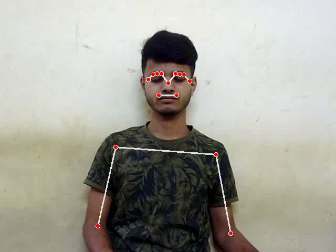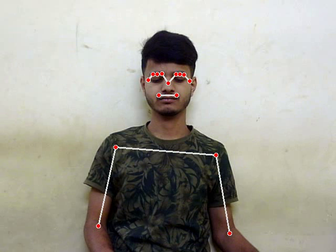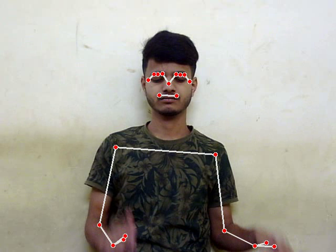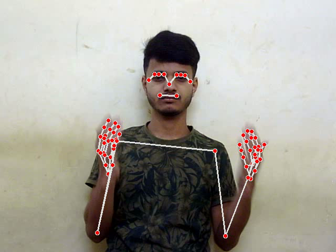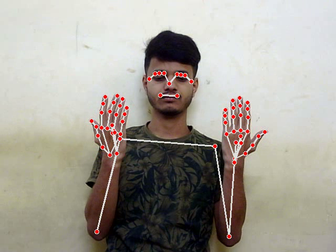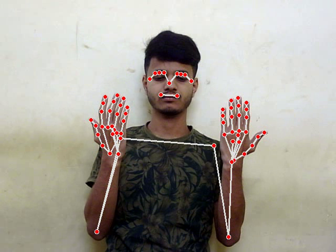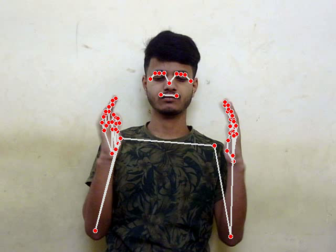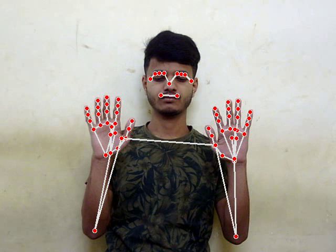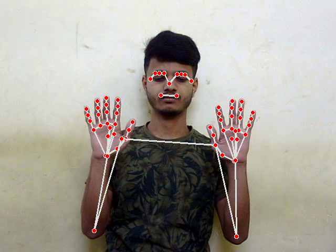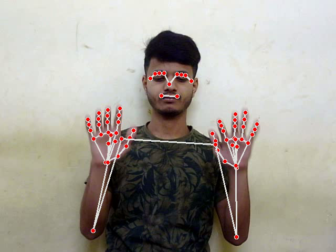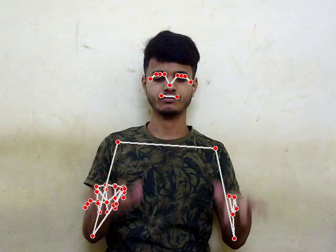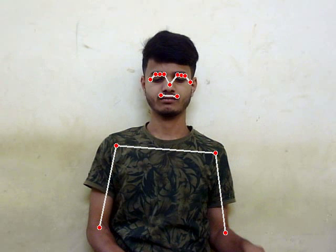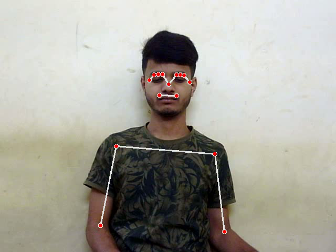do not want